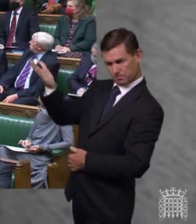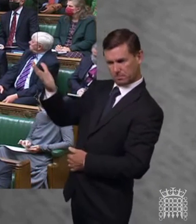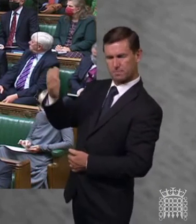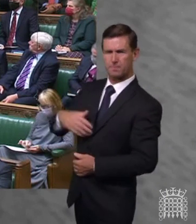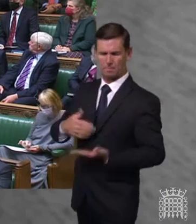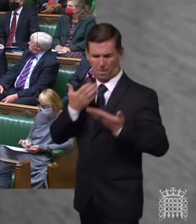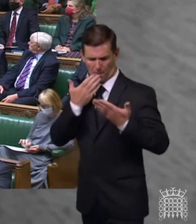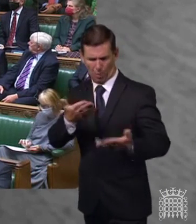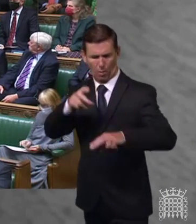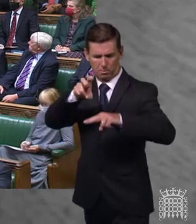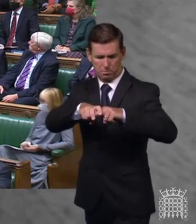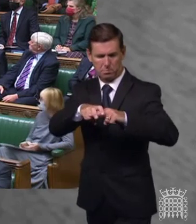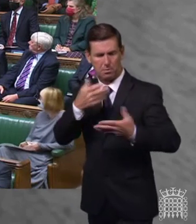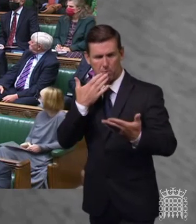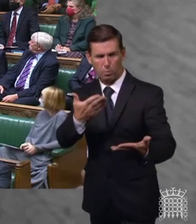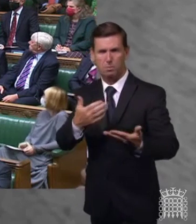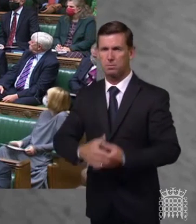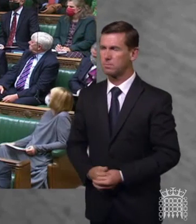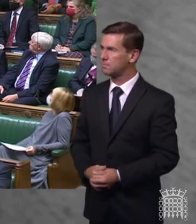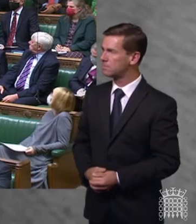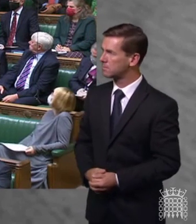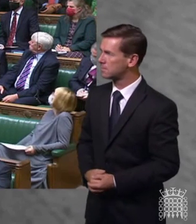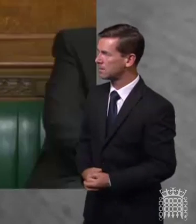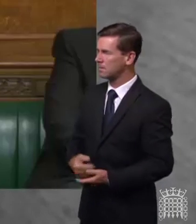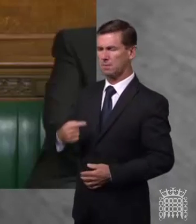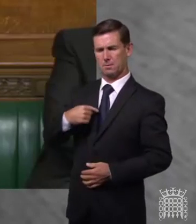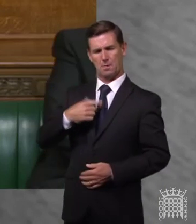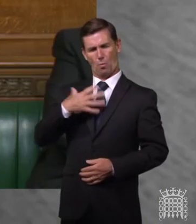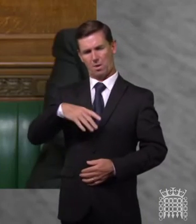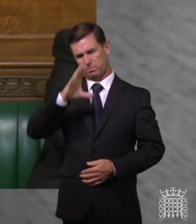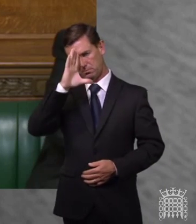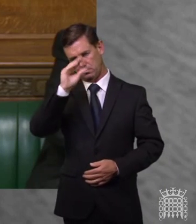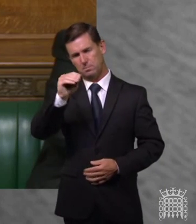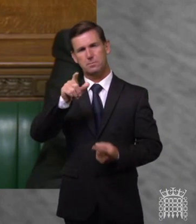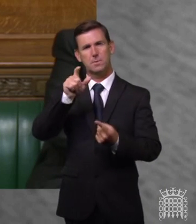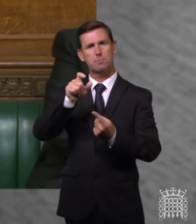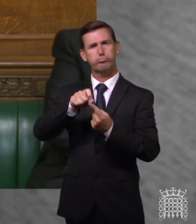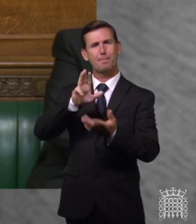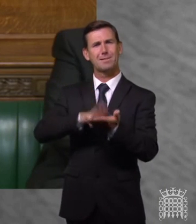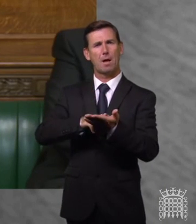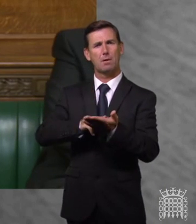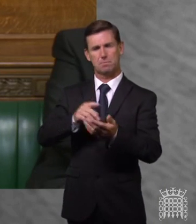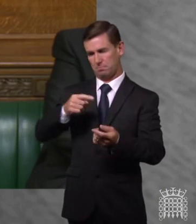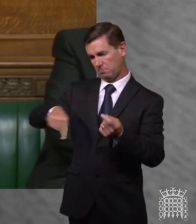The point that I wanted to make to the Prime Minister was about the situation facing Afghan Sikhs.